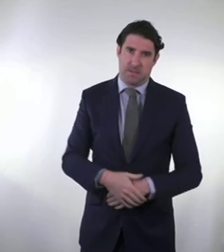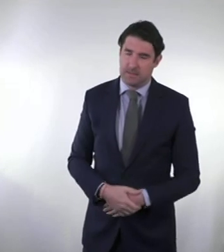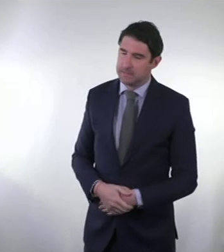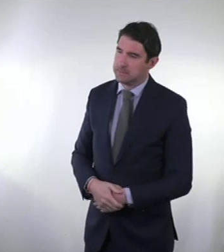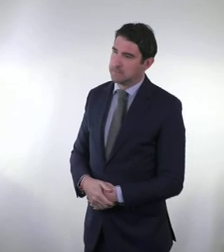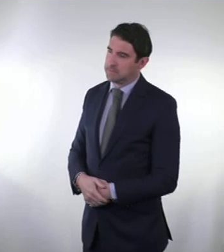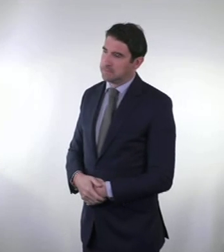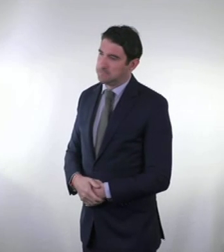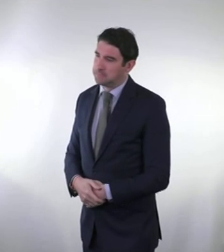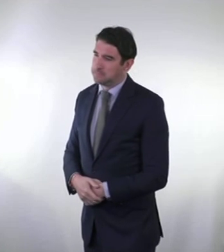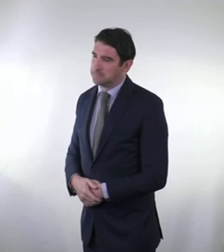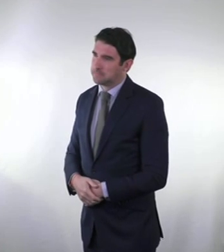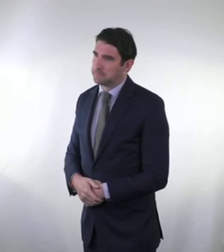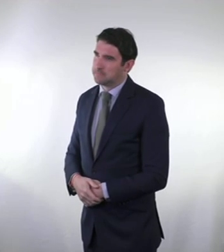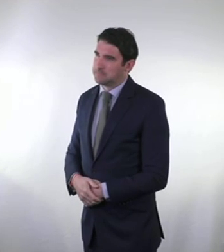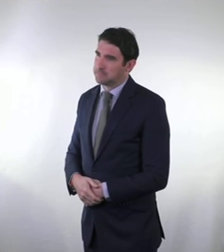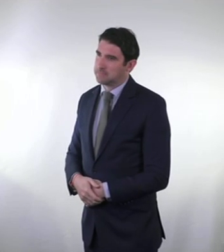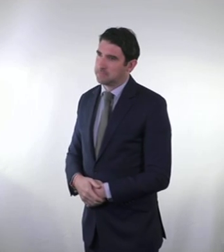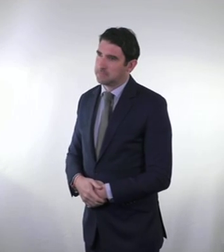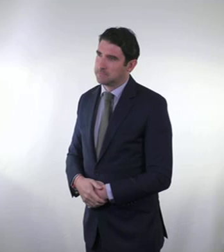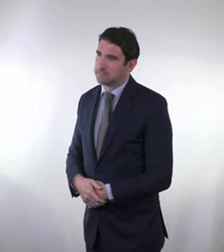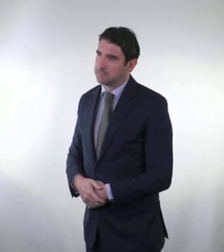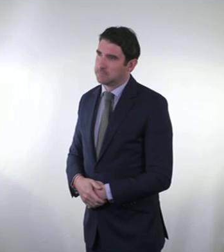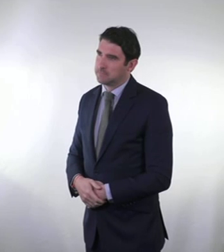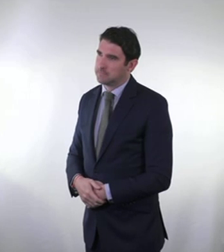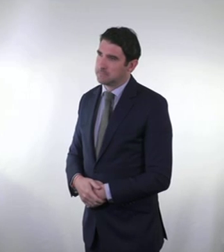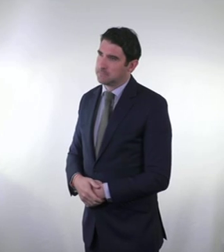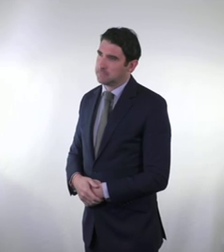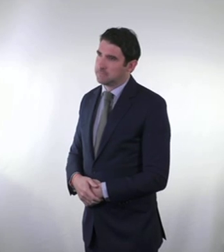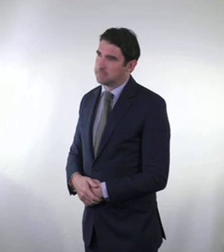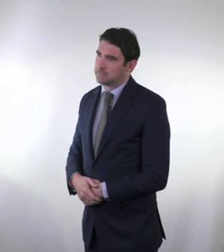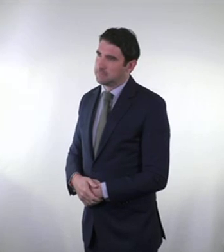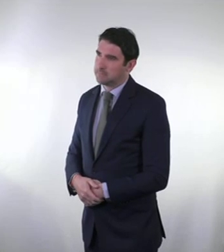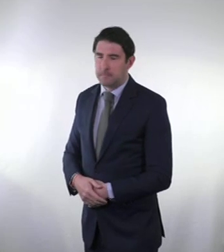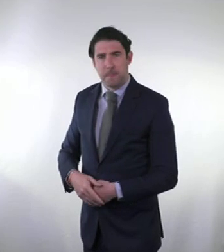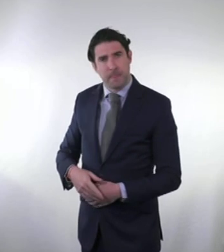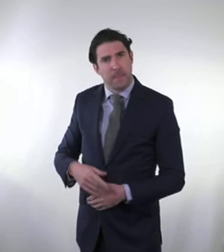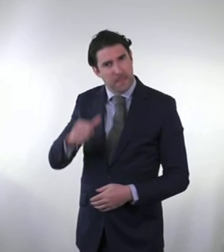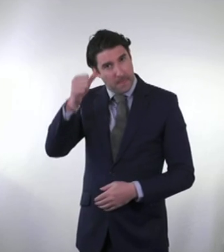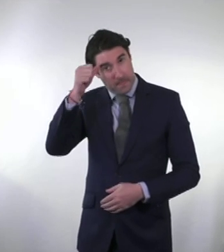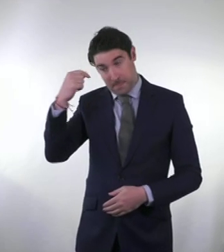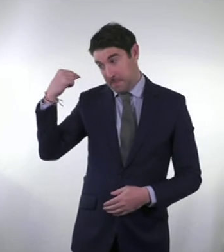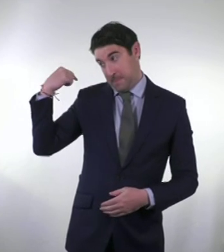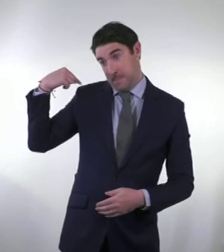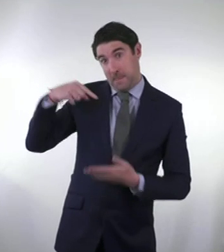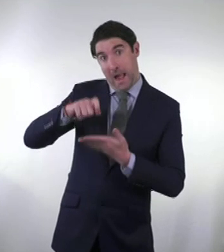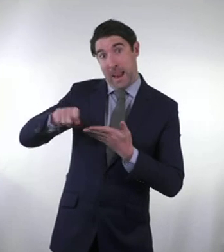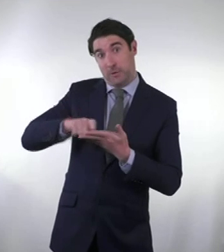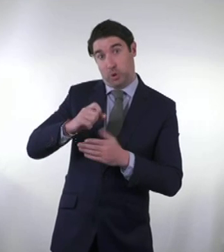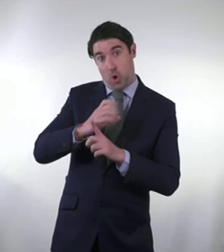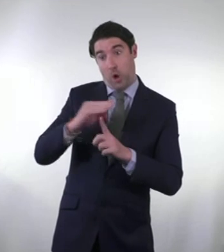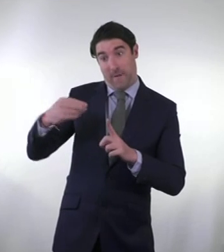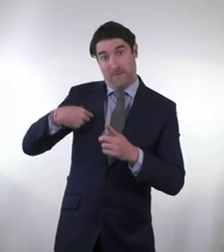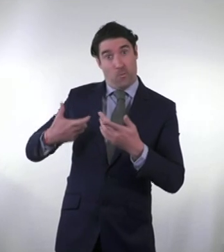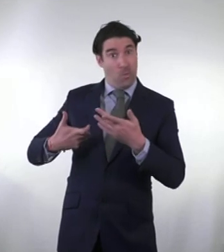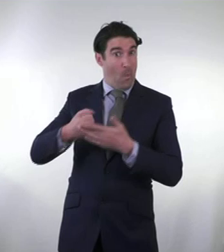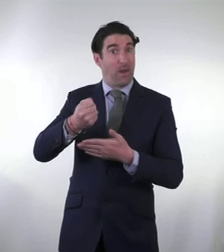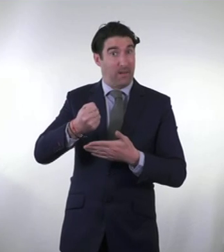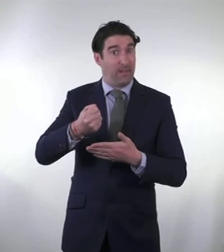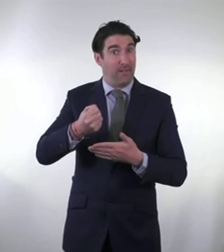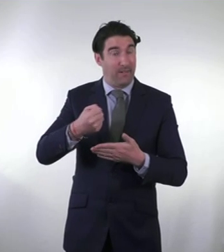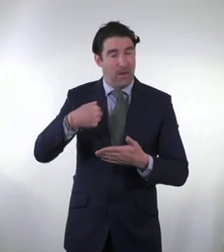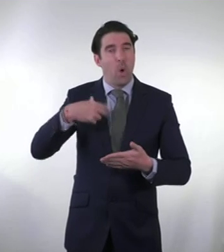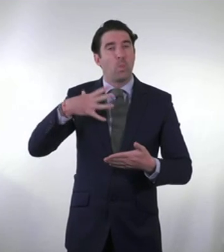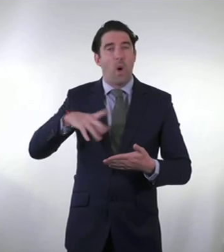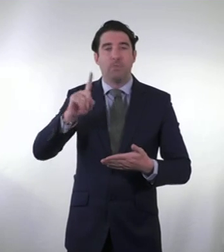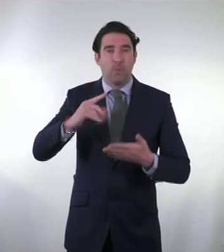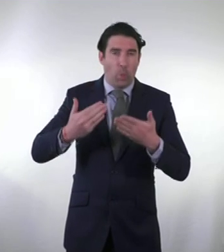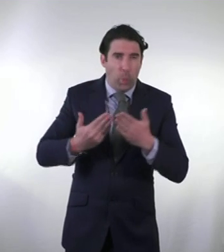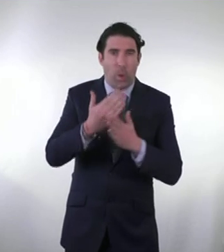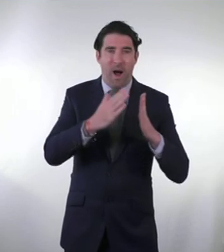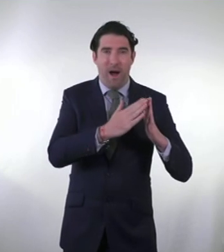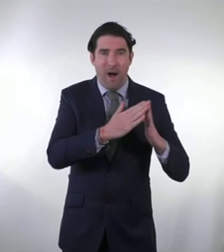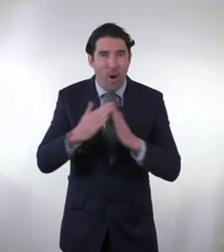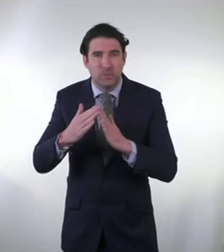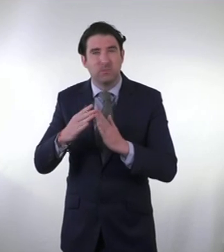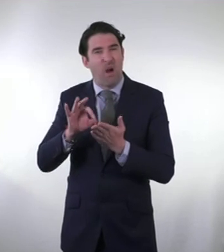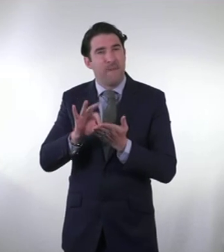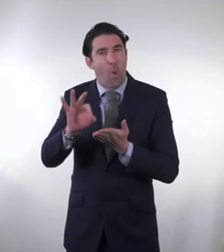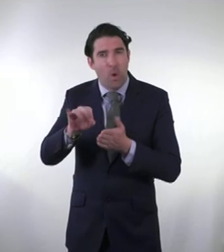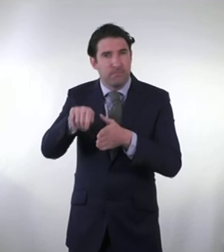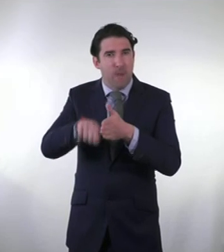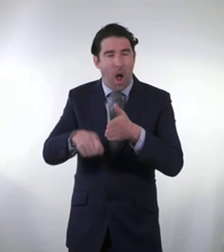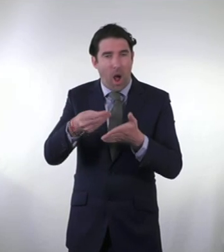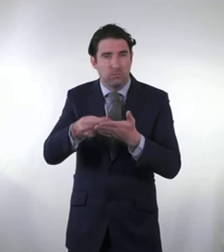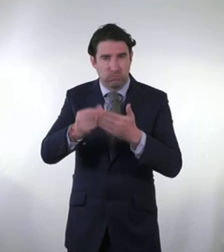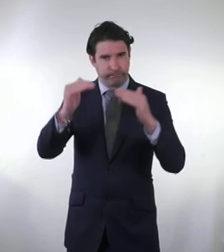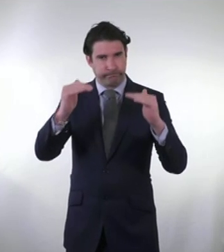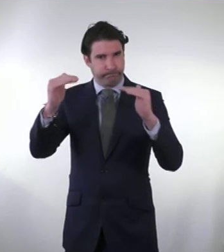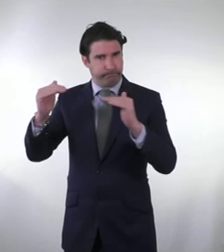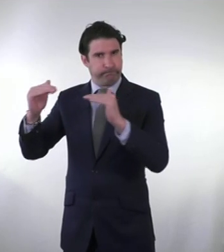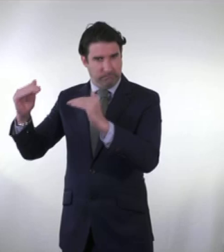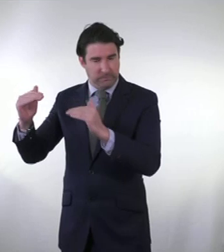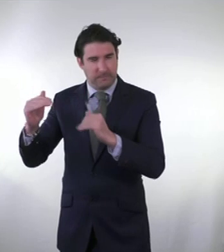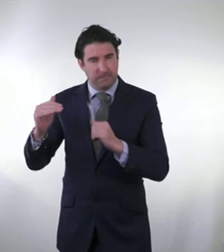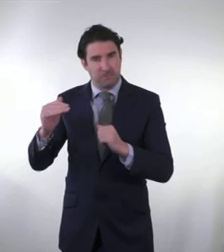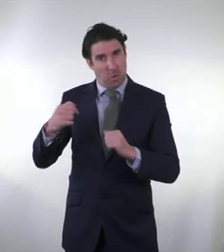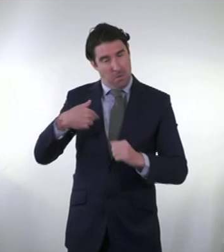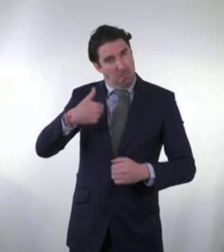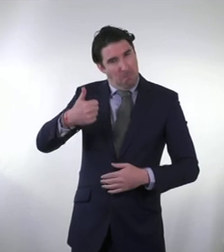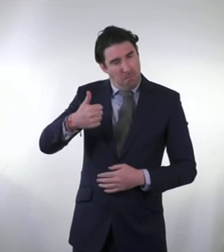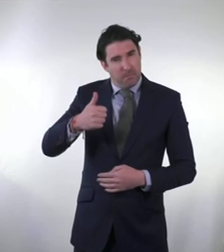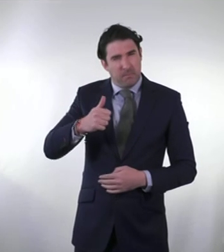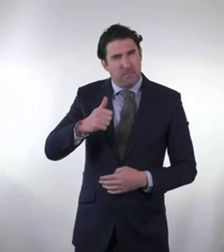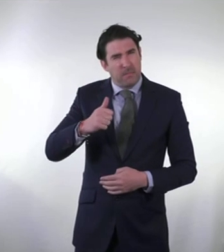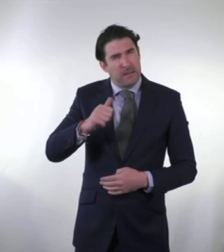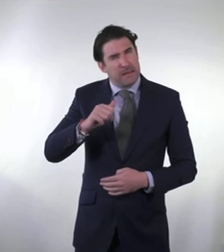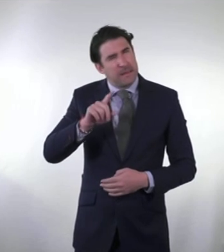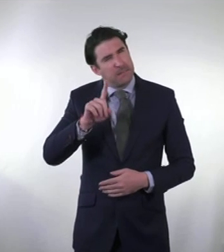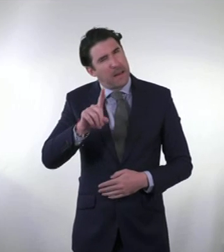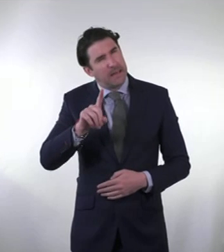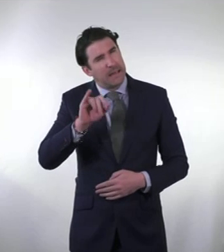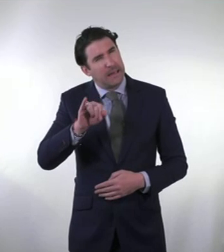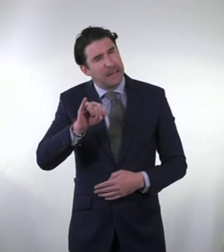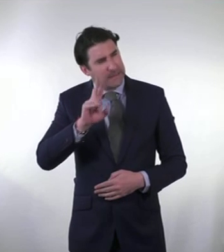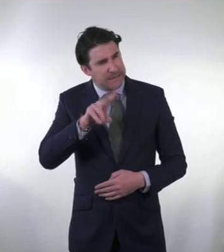The Prime Minister and I were both elected on a manifesto pledge to increase home building and to level up our country, and there is lots to welcome in the planning White Paper, but the formula that has been used to allocate the homes seems to be doing the opposite.